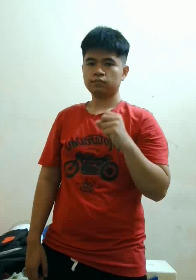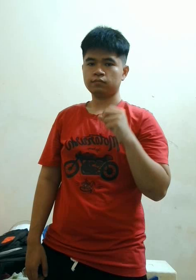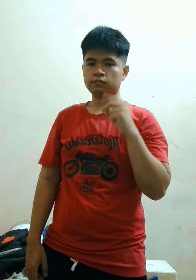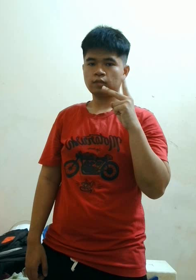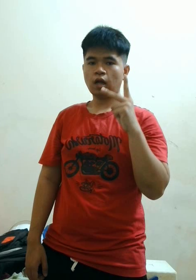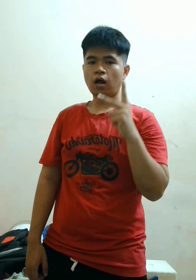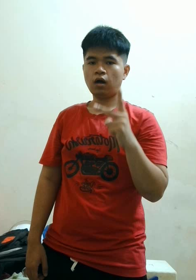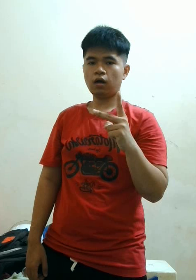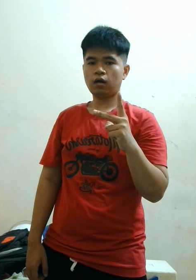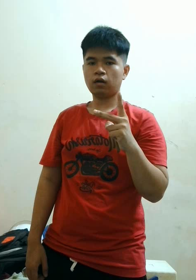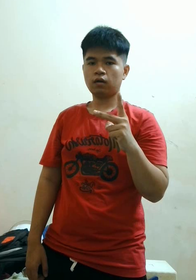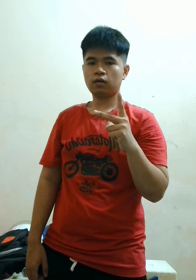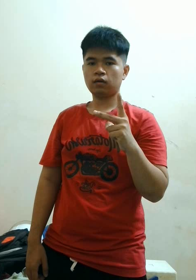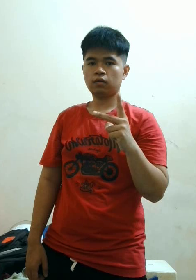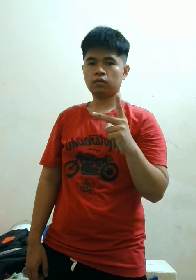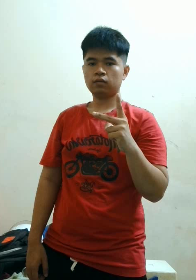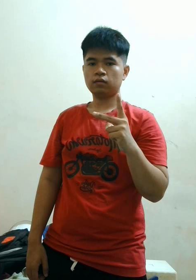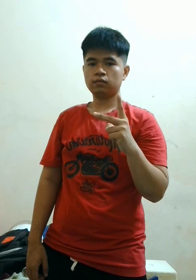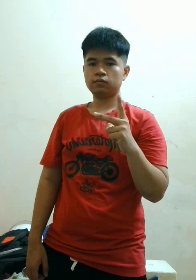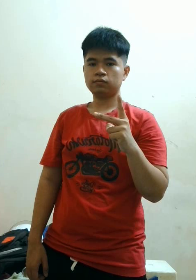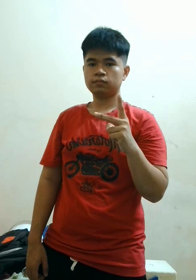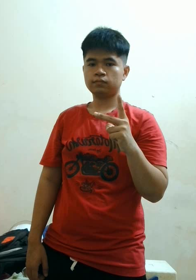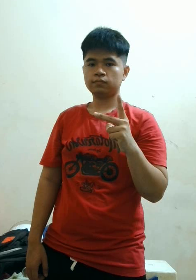h